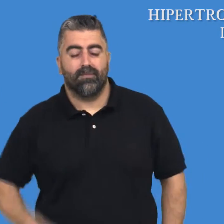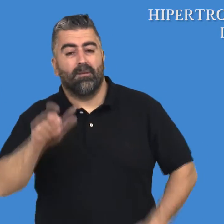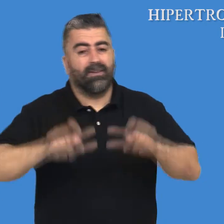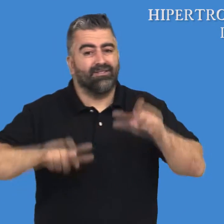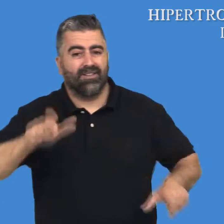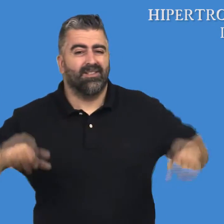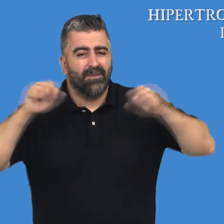persona